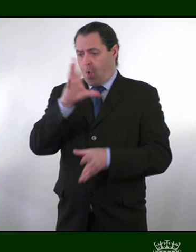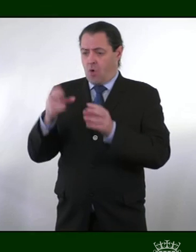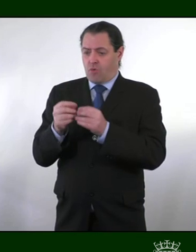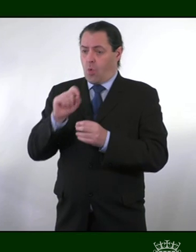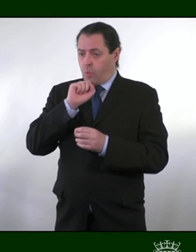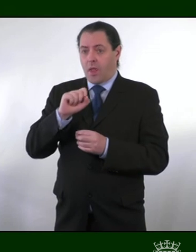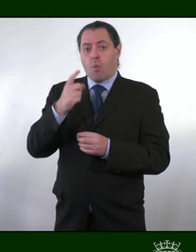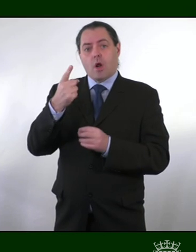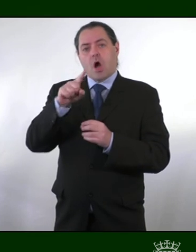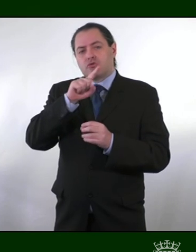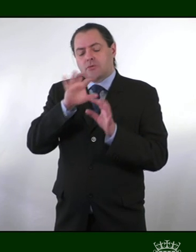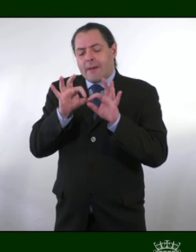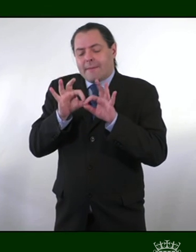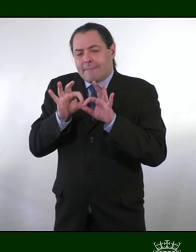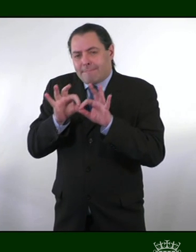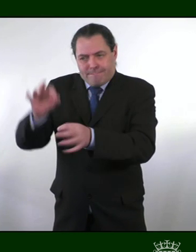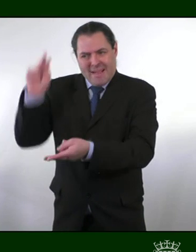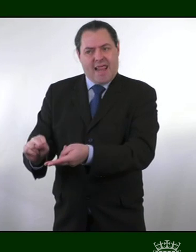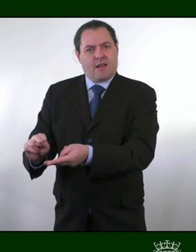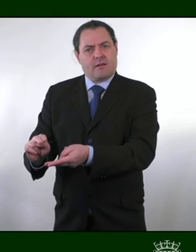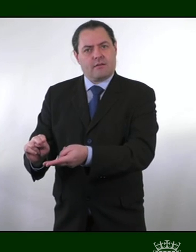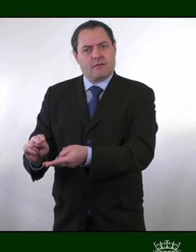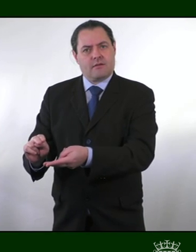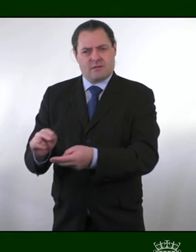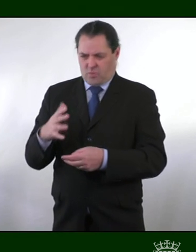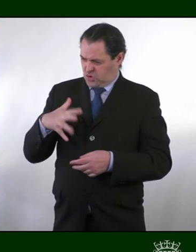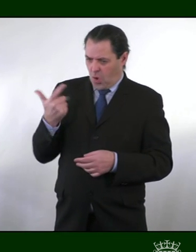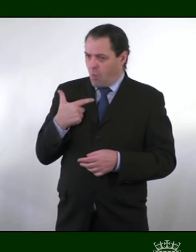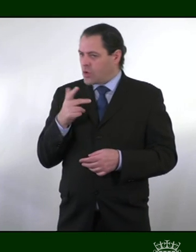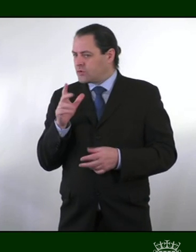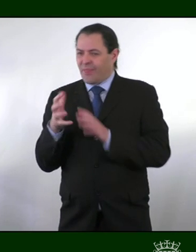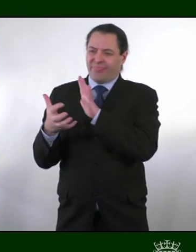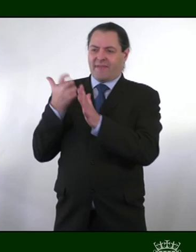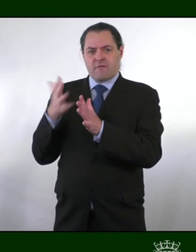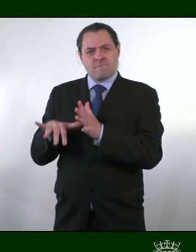SNP Members urge him to see sense and not to pick the pockets of our pensioners.